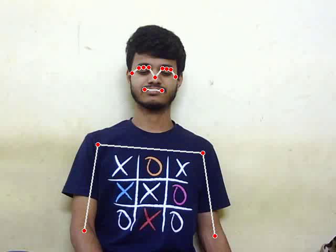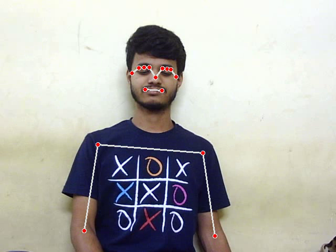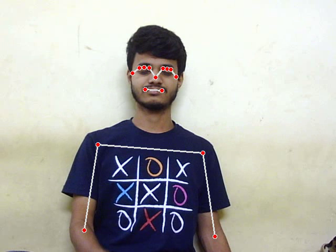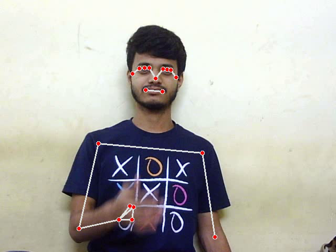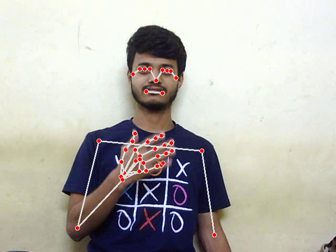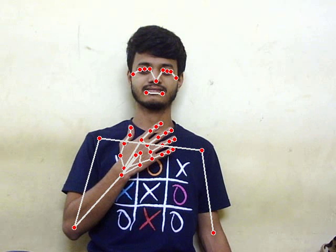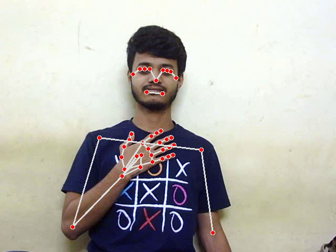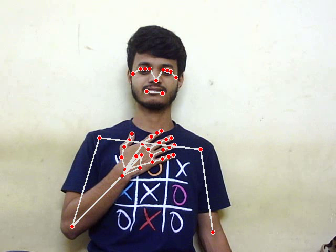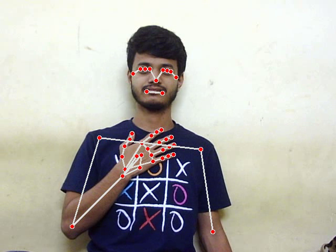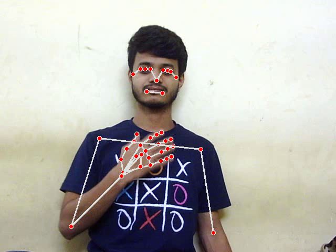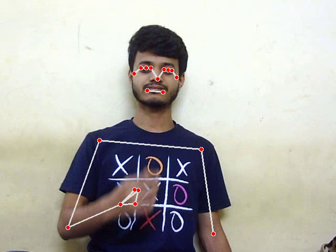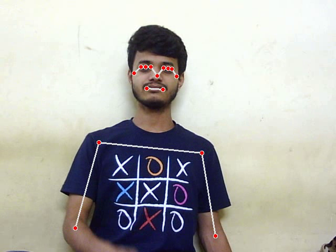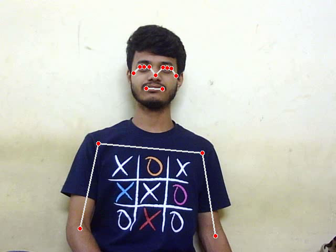my